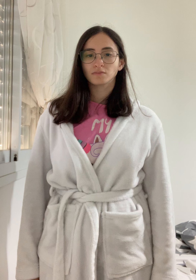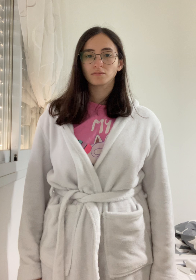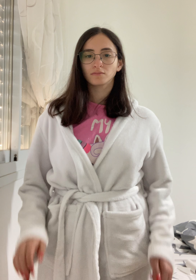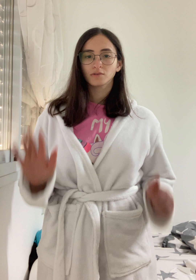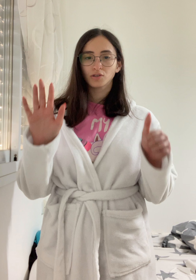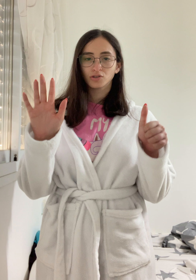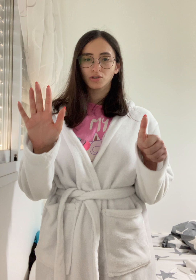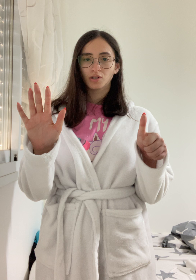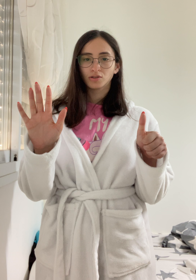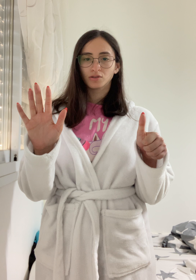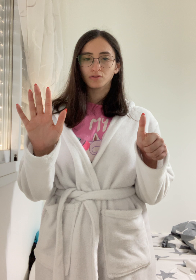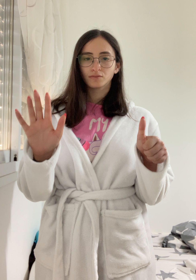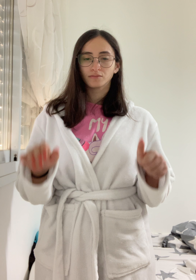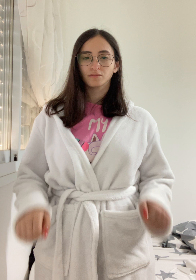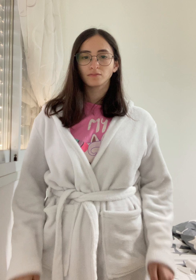שש